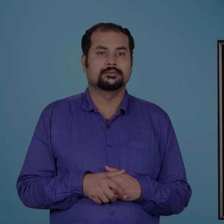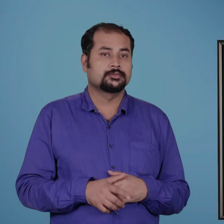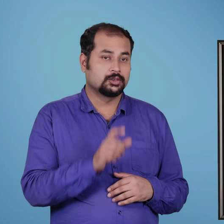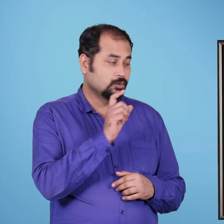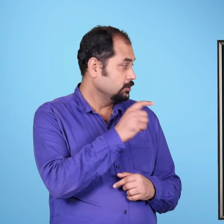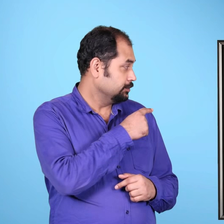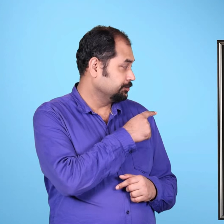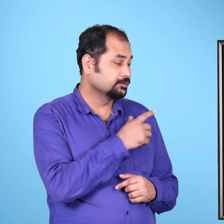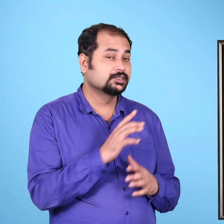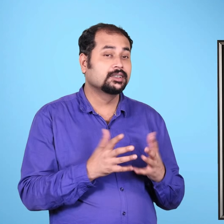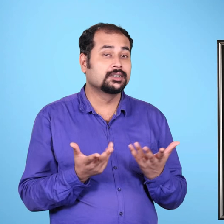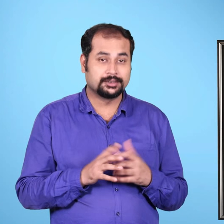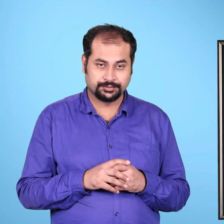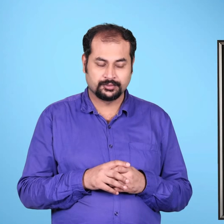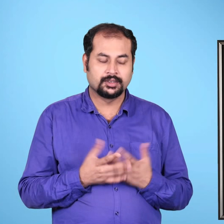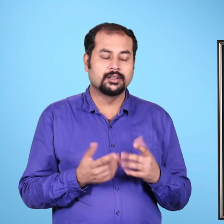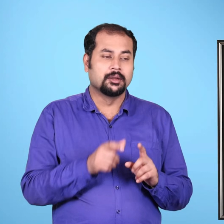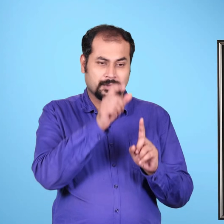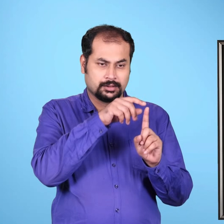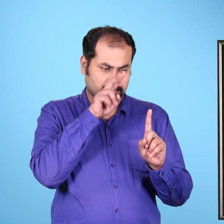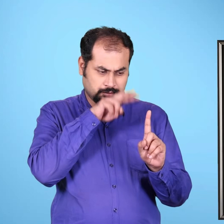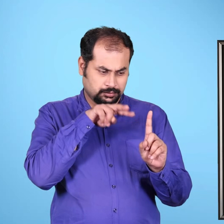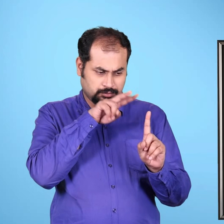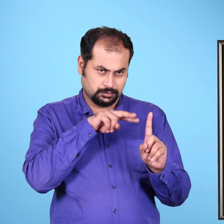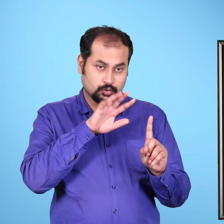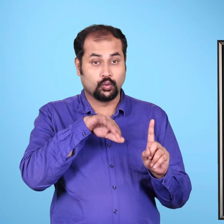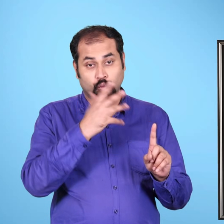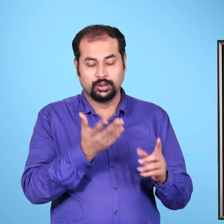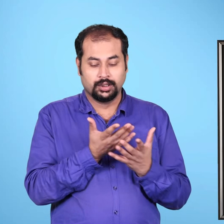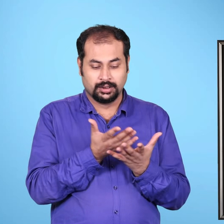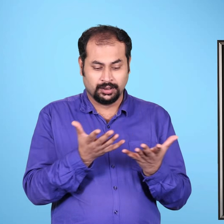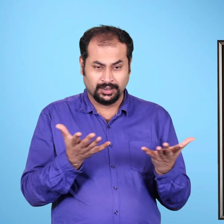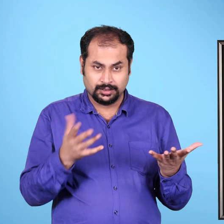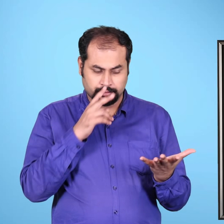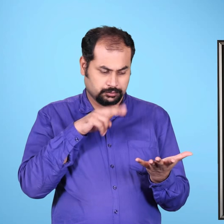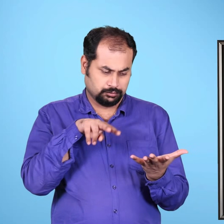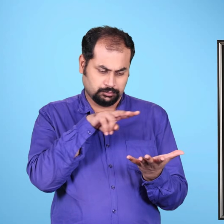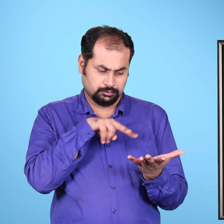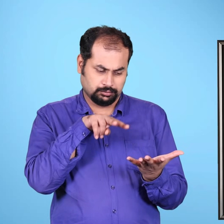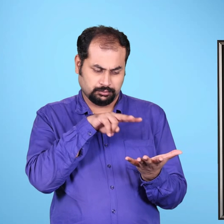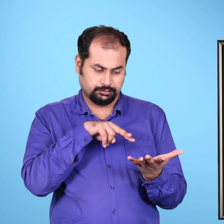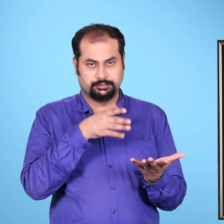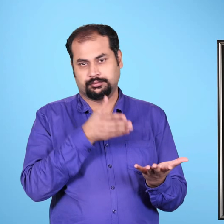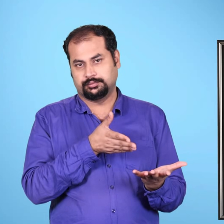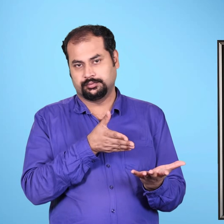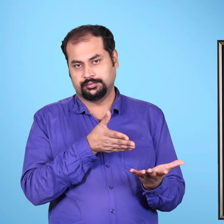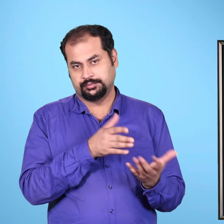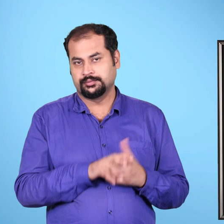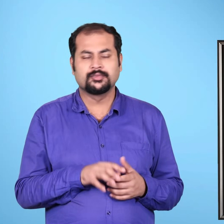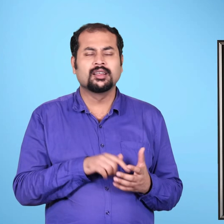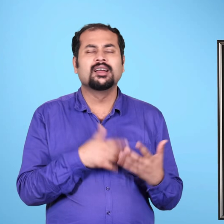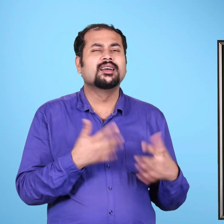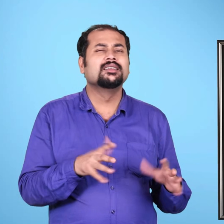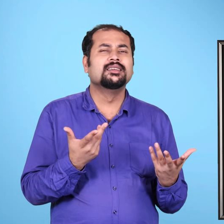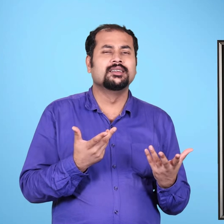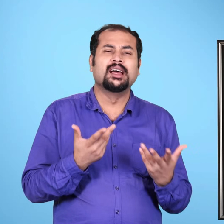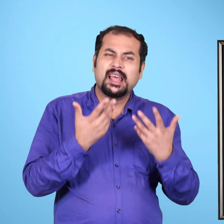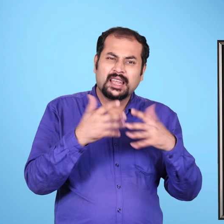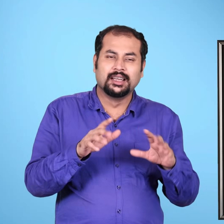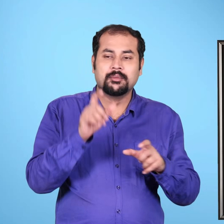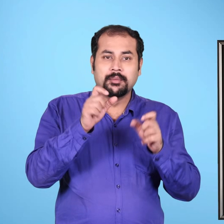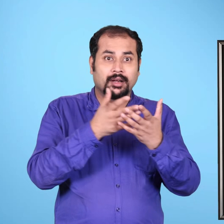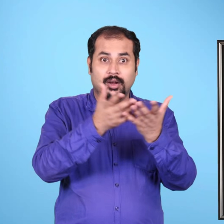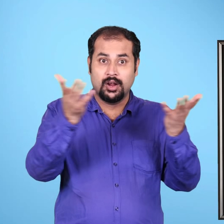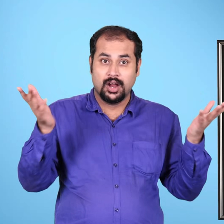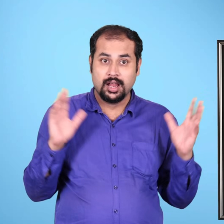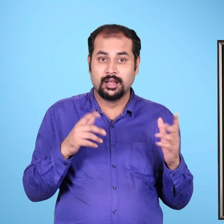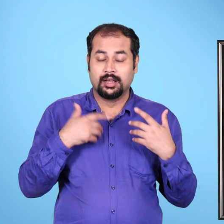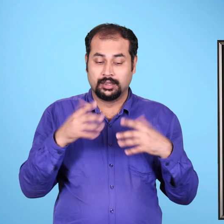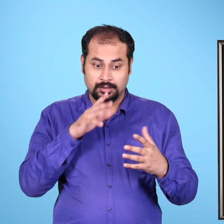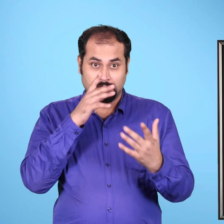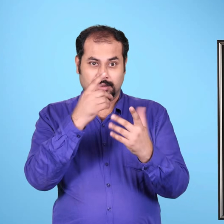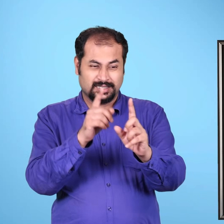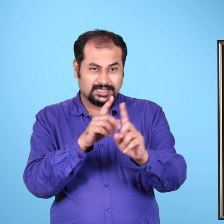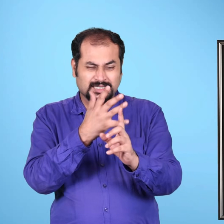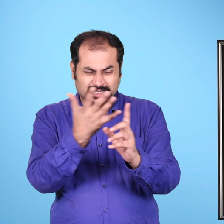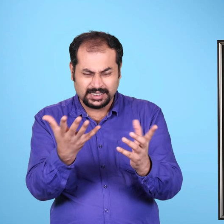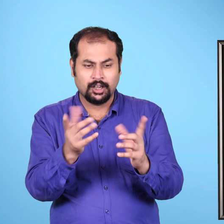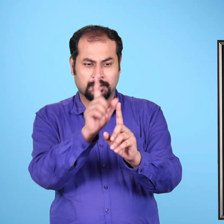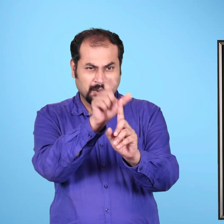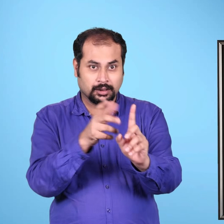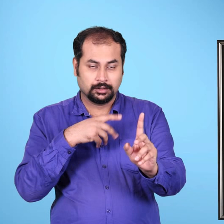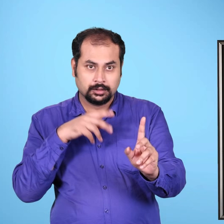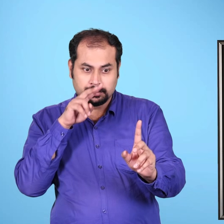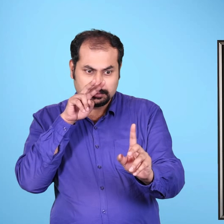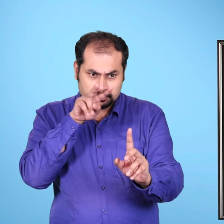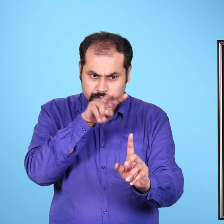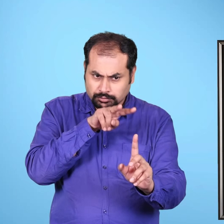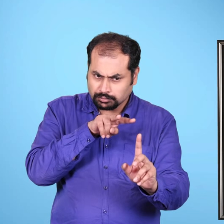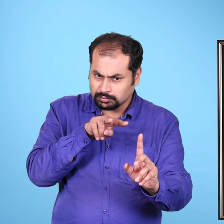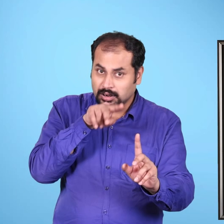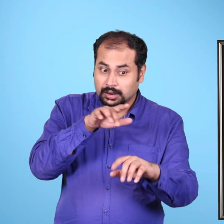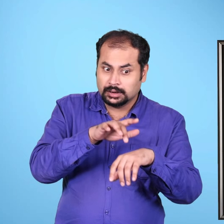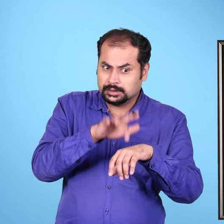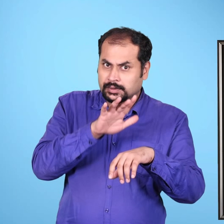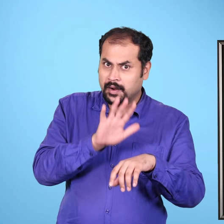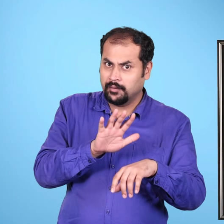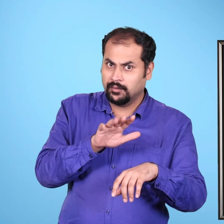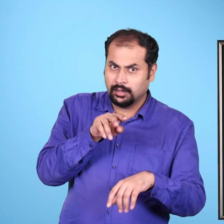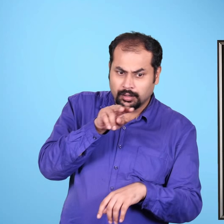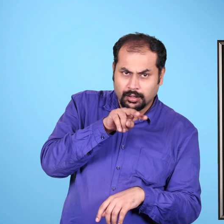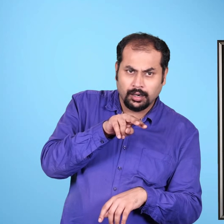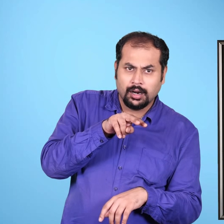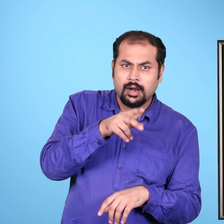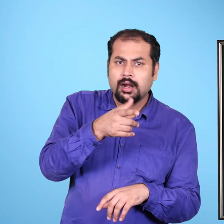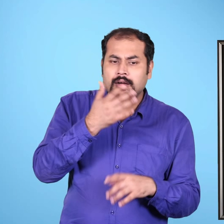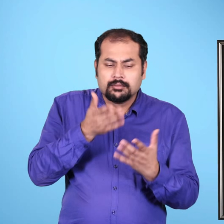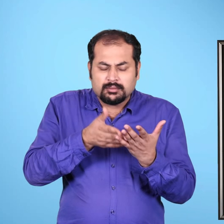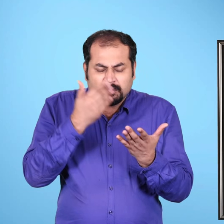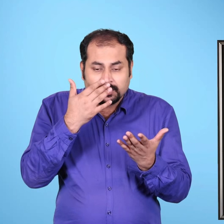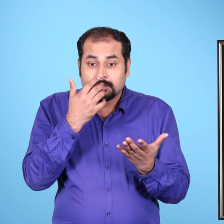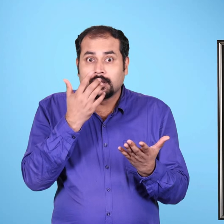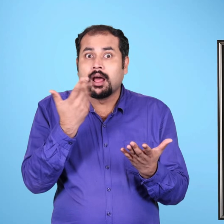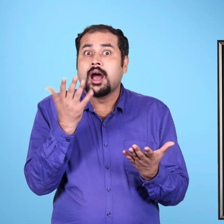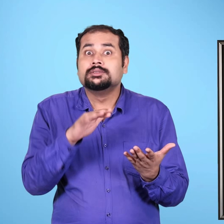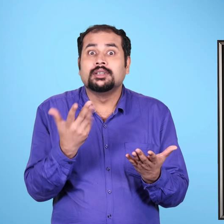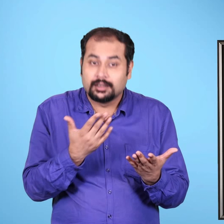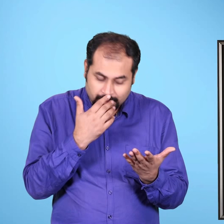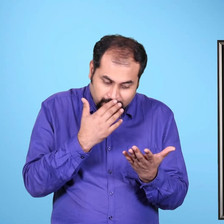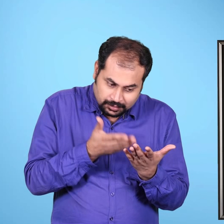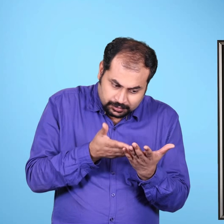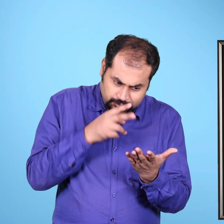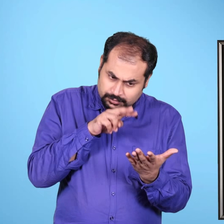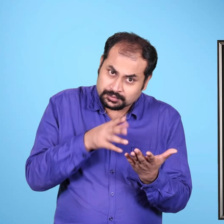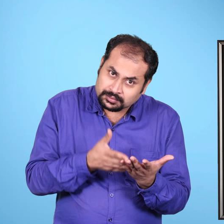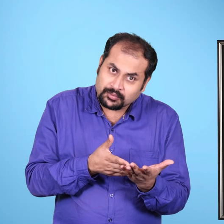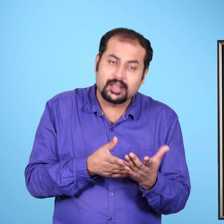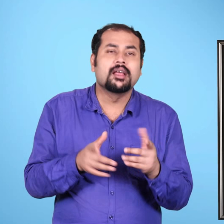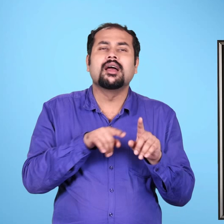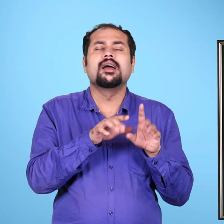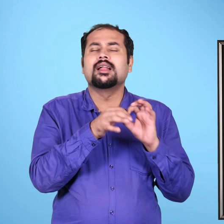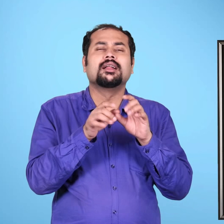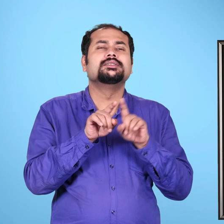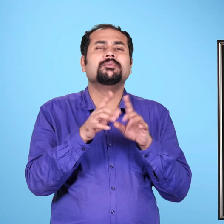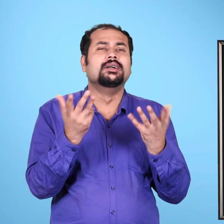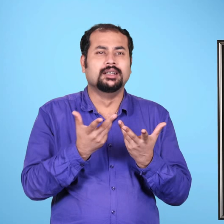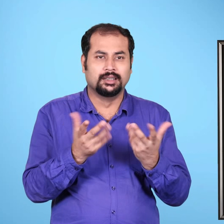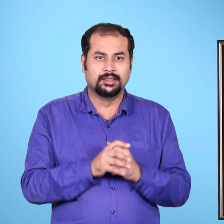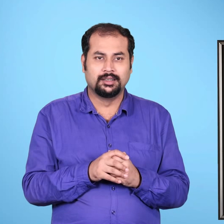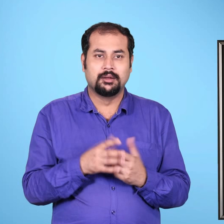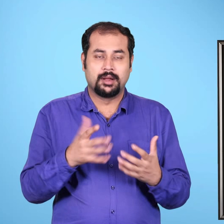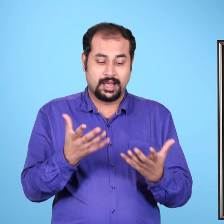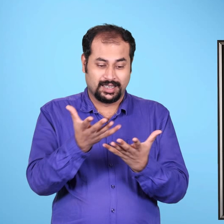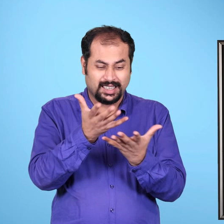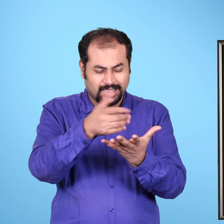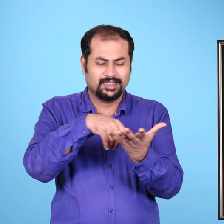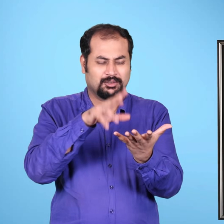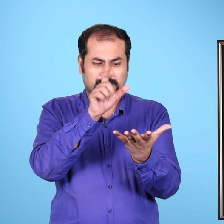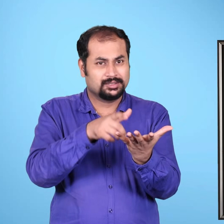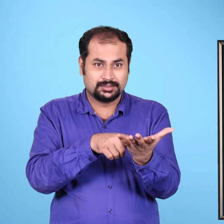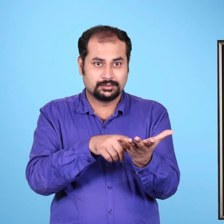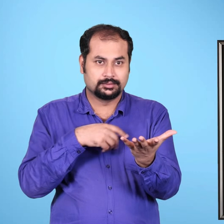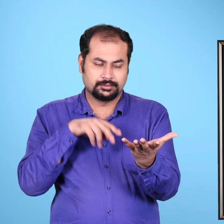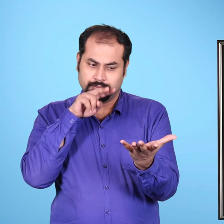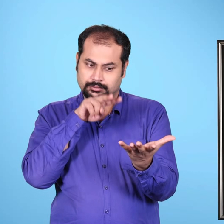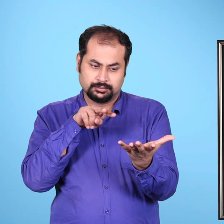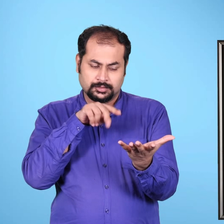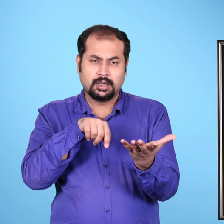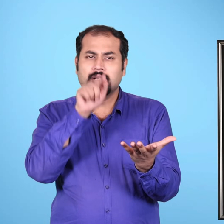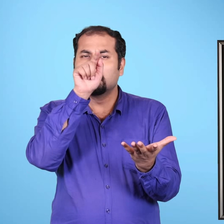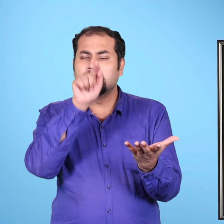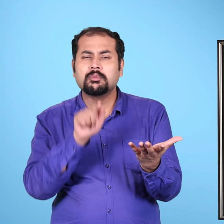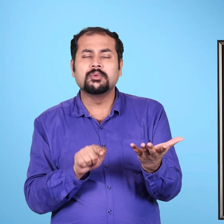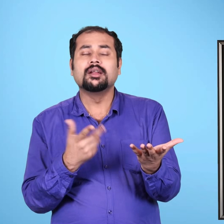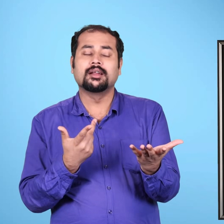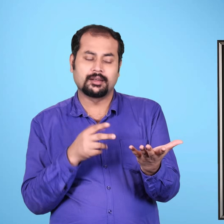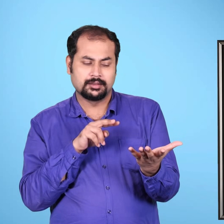This sign refers to physical. Physical here relates to things that can be perceived through the senses, that is, you can see, touch, smell, etc. For example, when we talk about physical properties of substances,